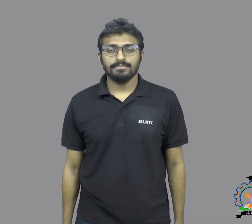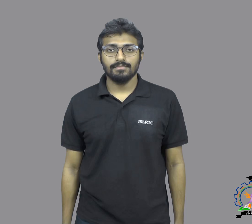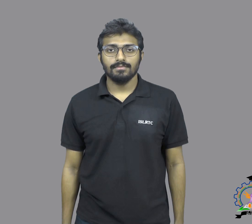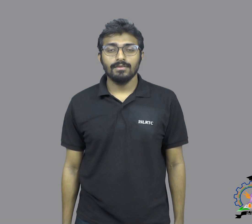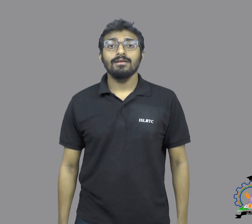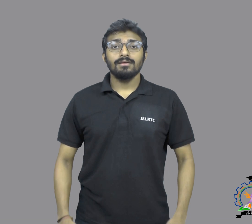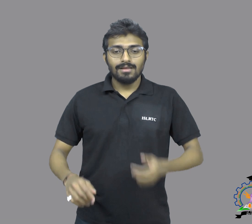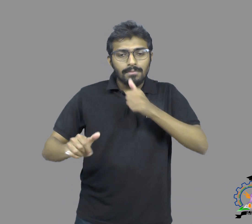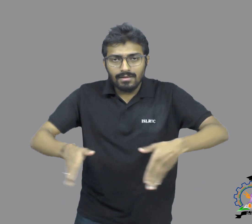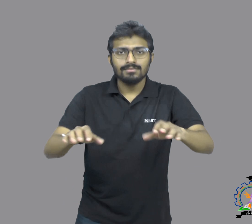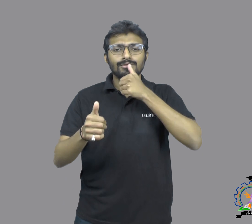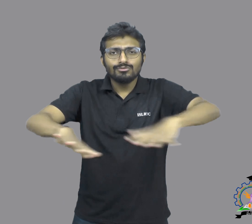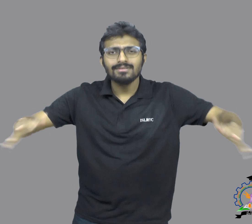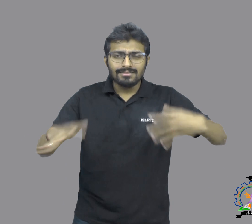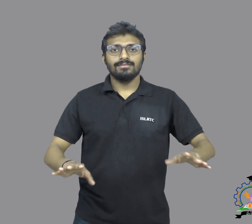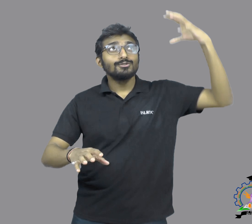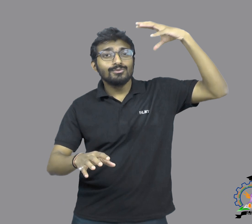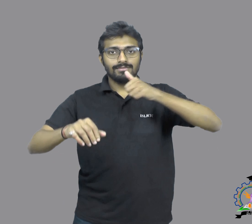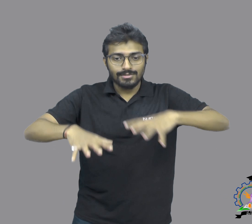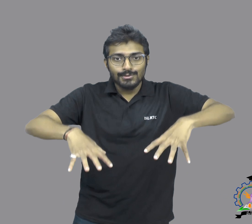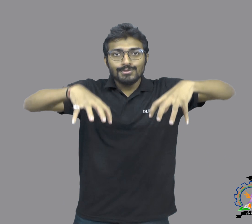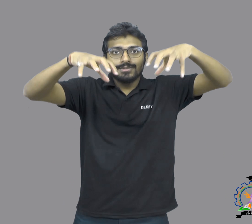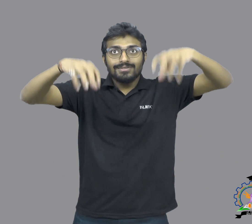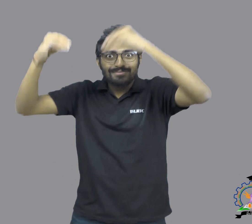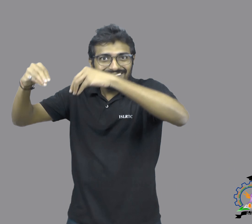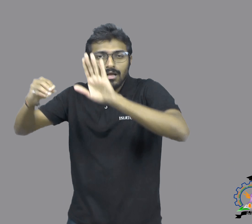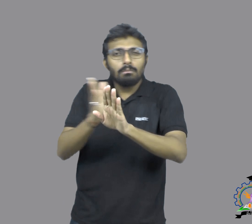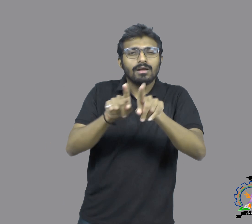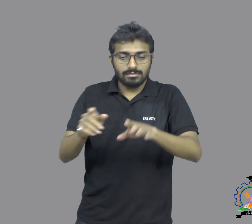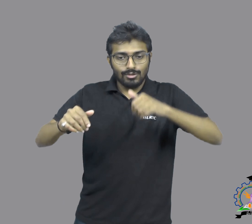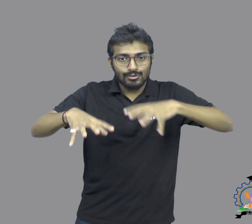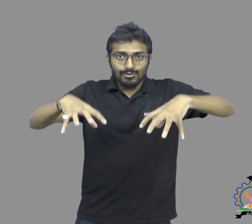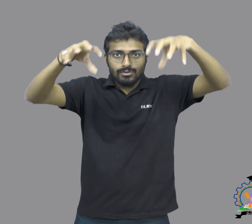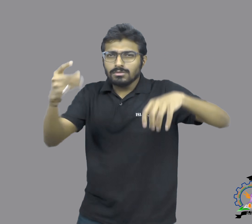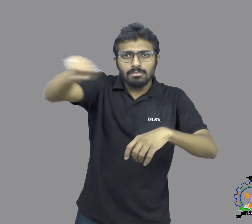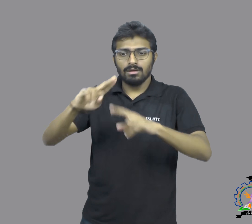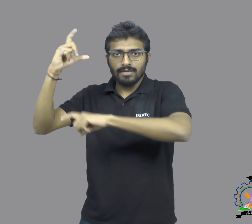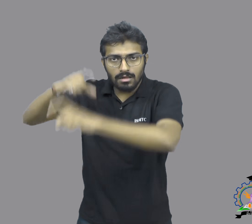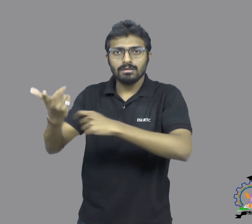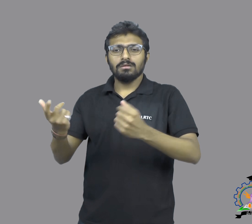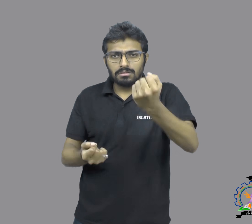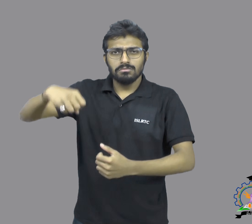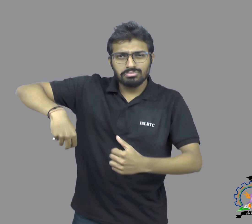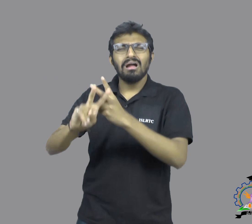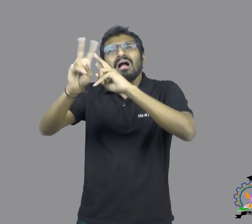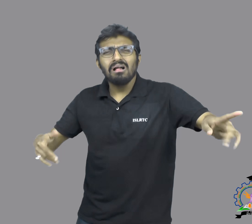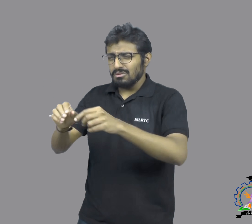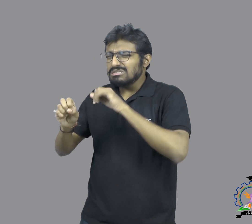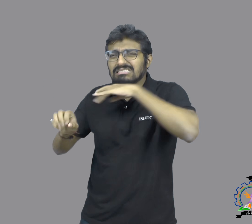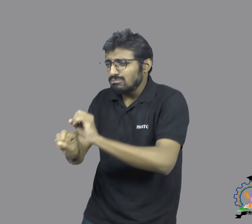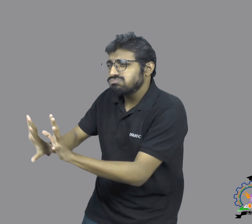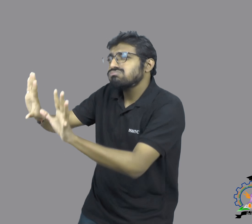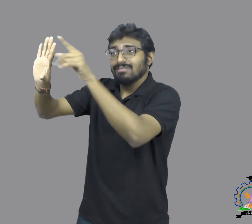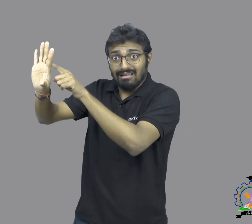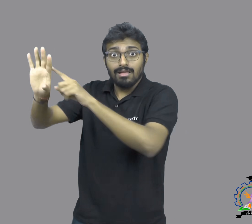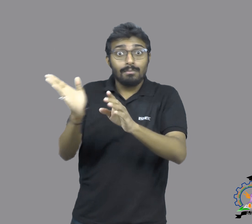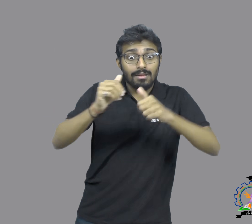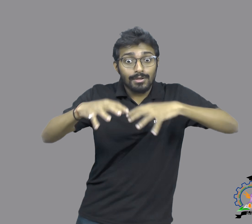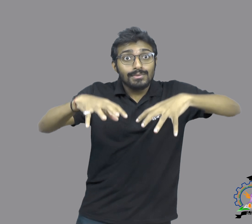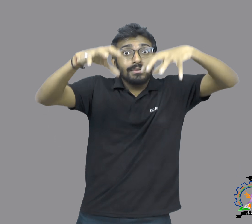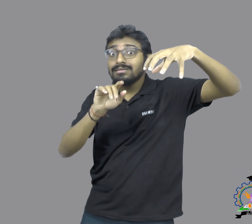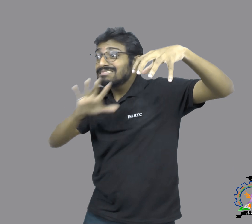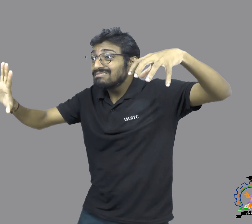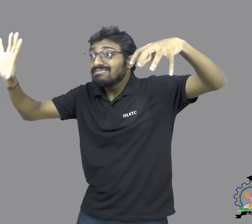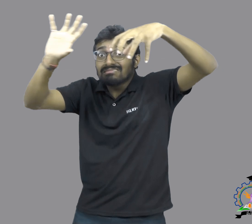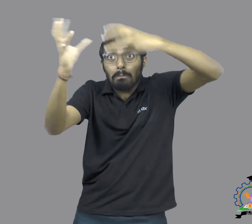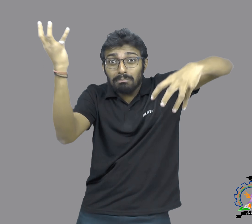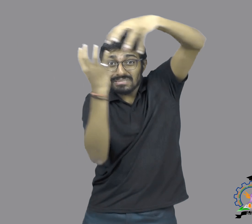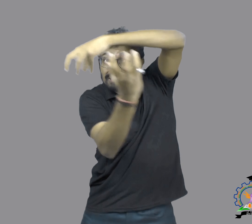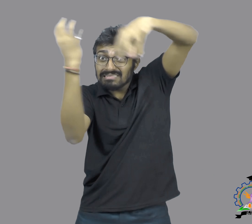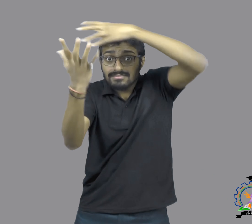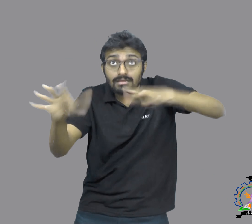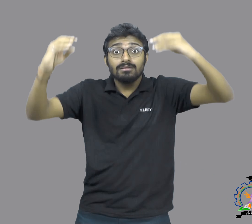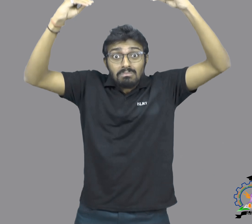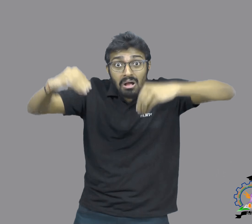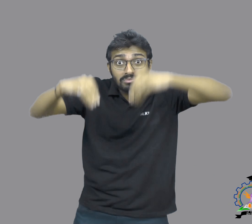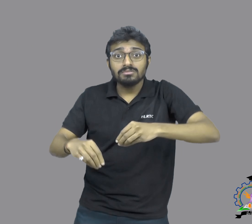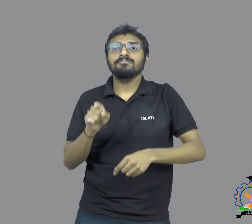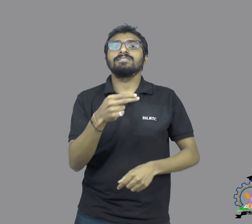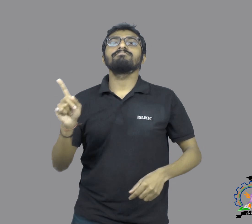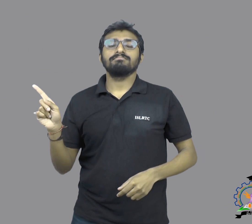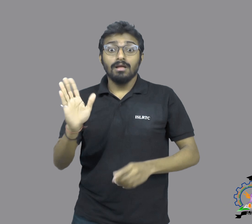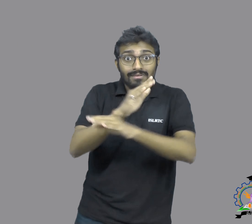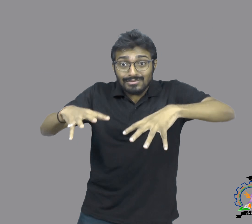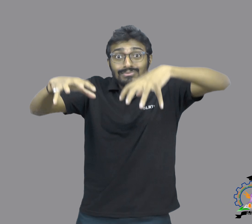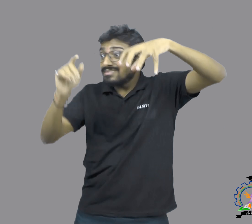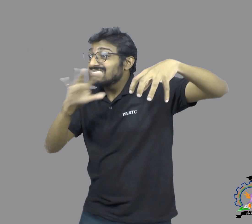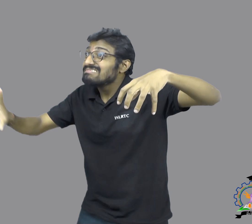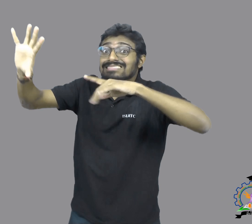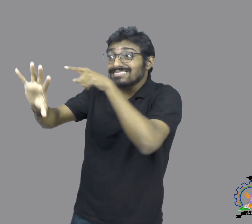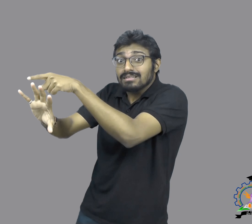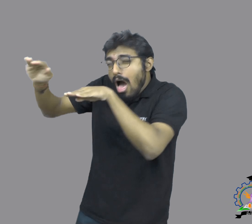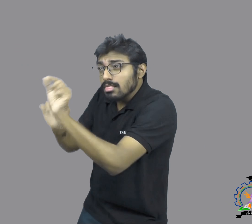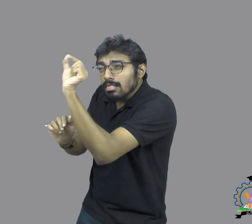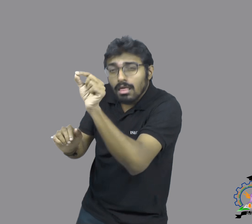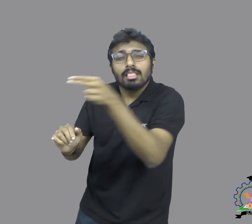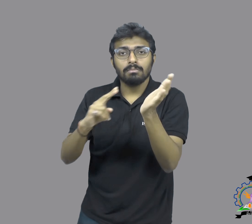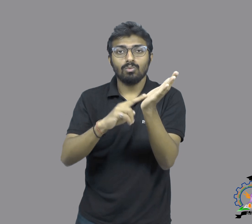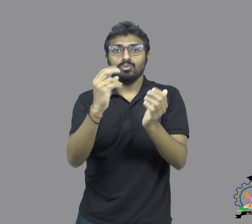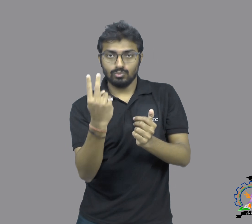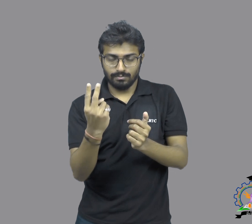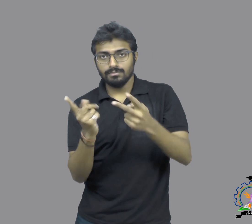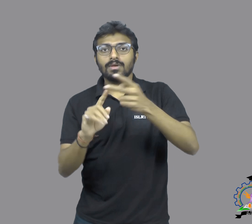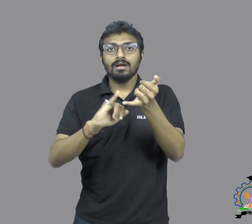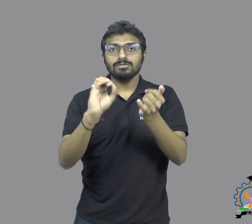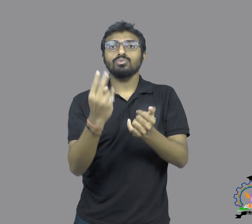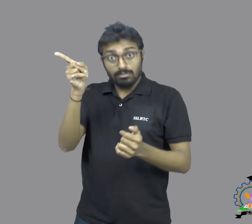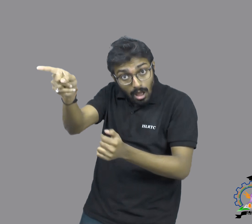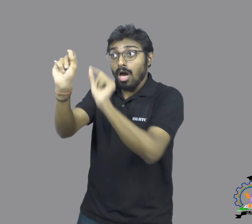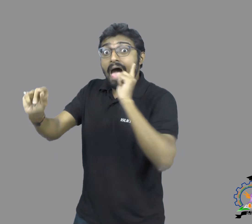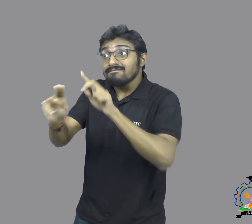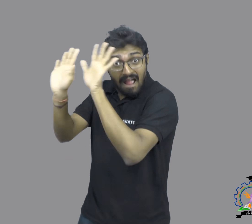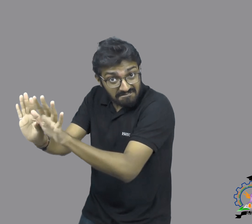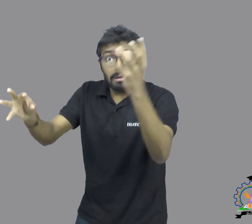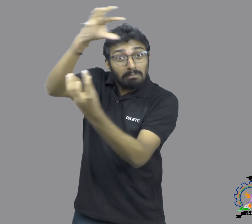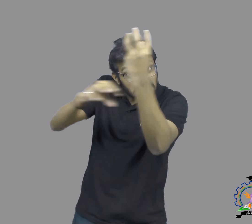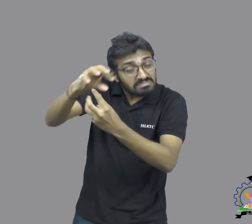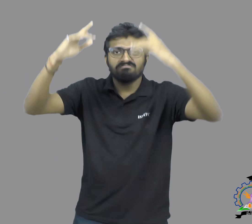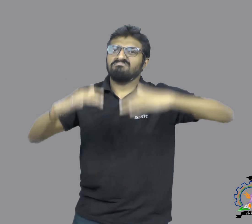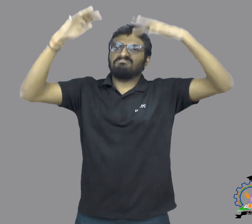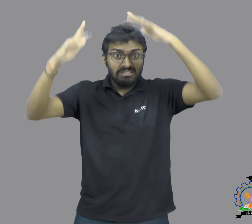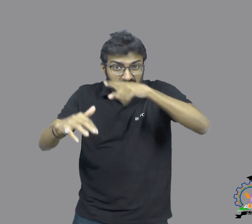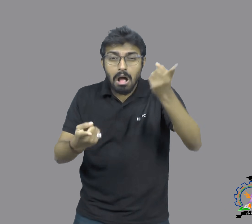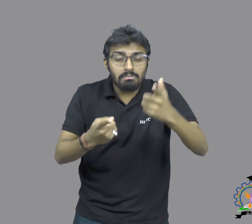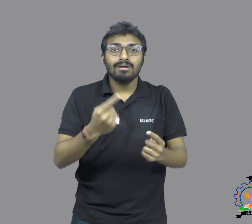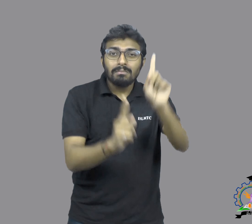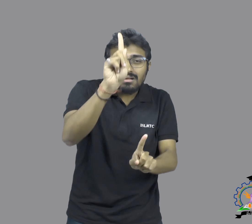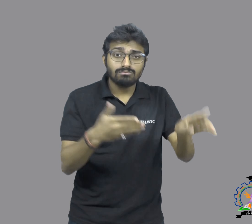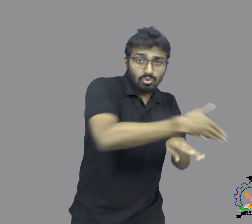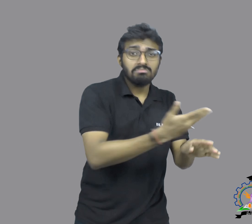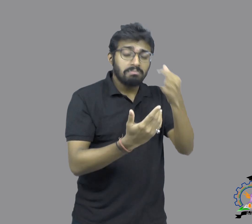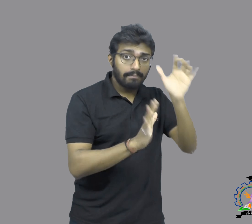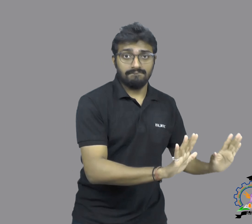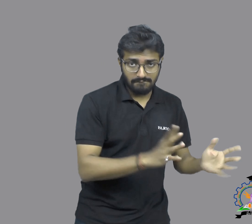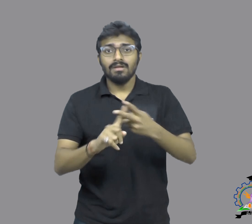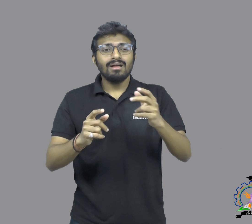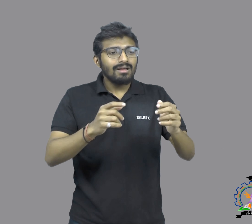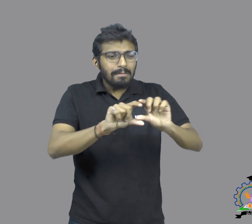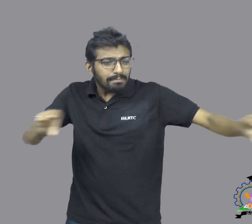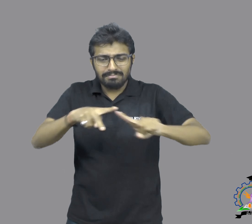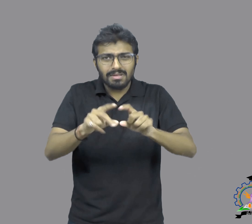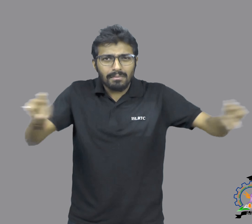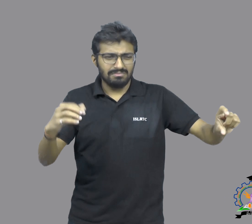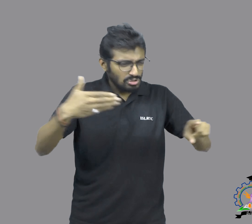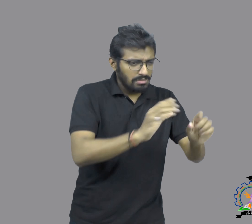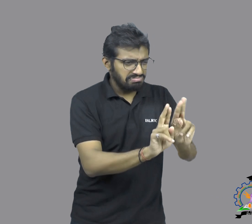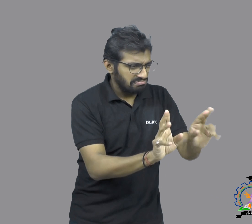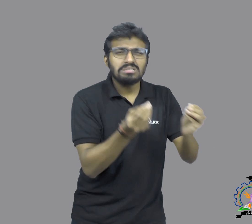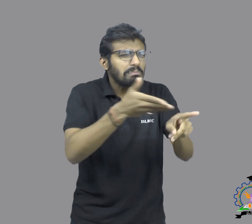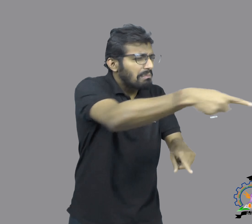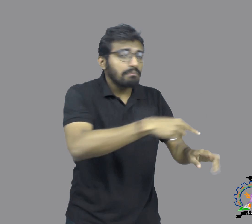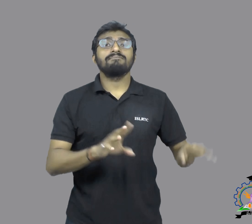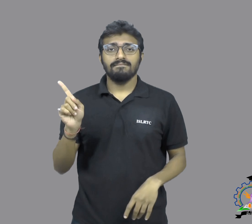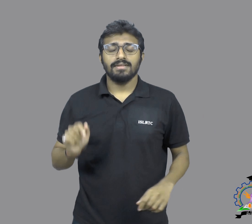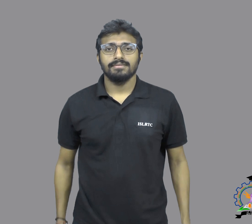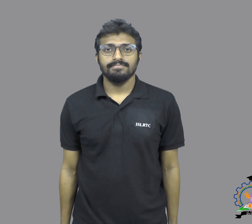Acid rain